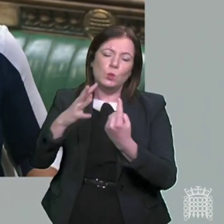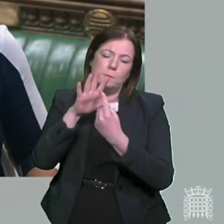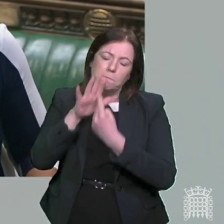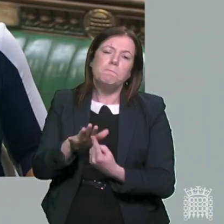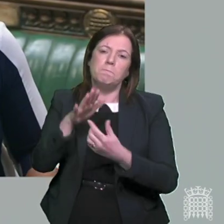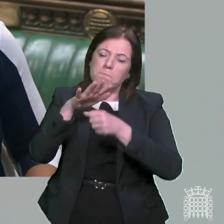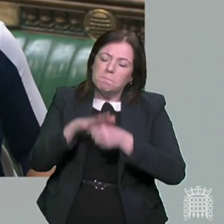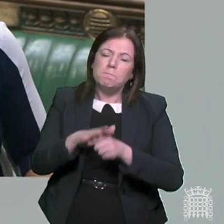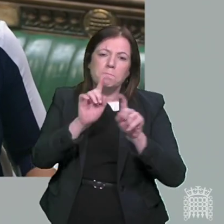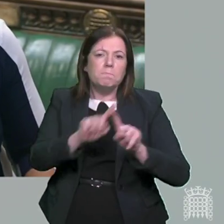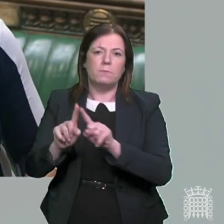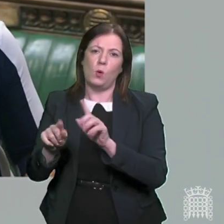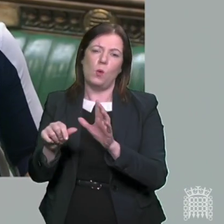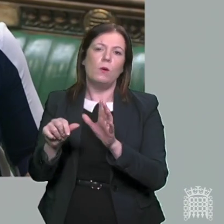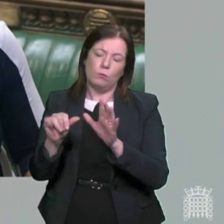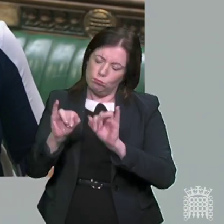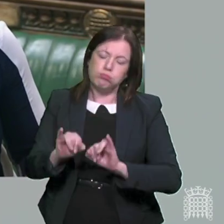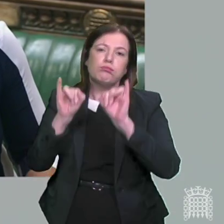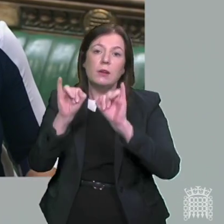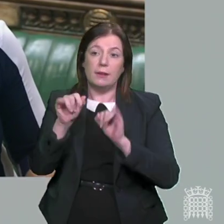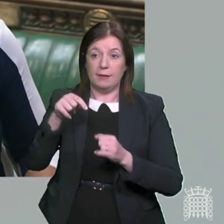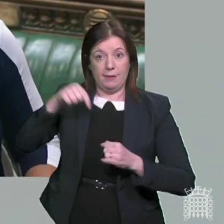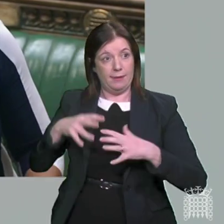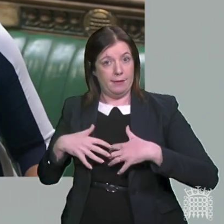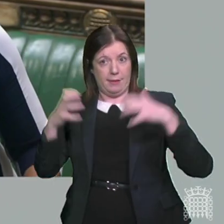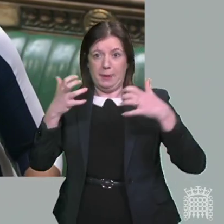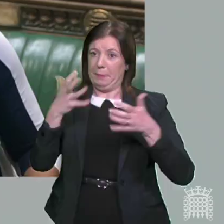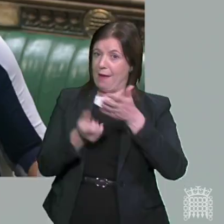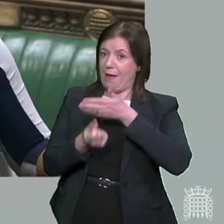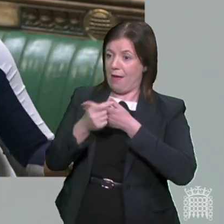We are all aware of allegations that have been made against Members in this House.